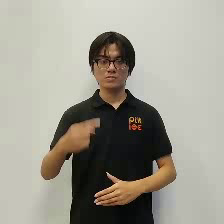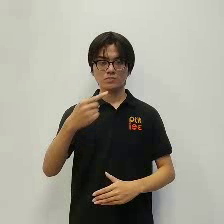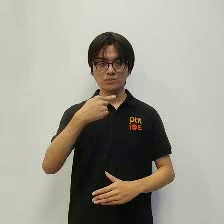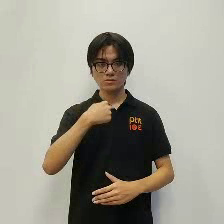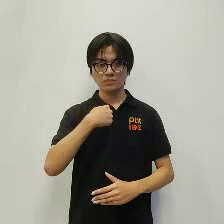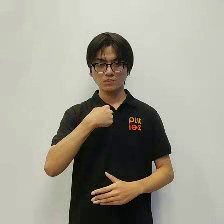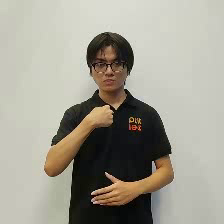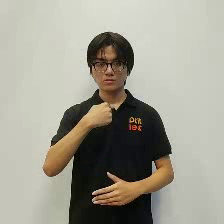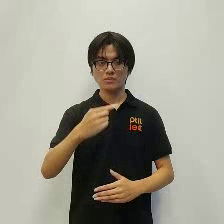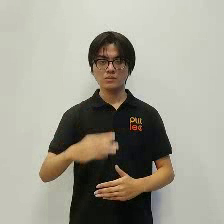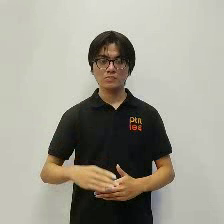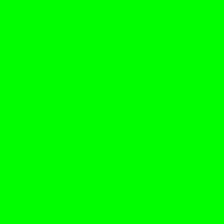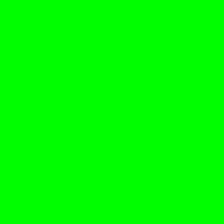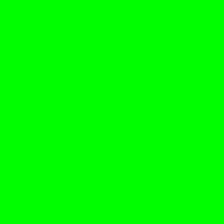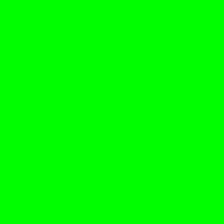Tôi